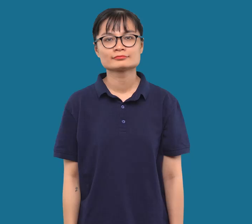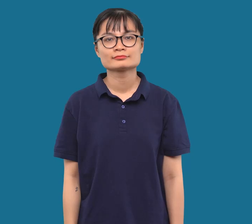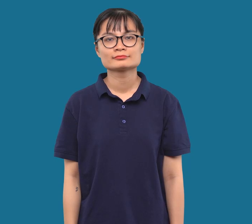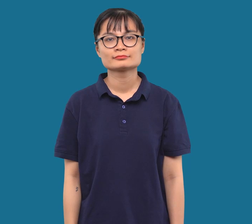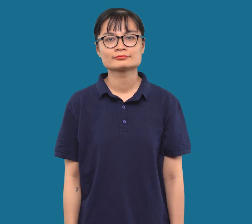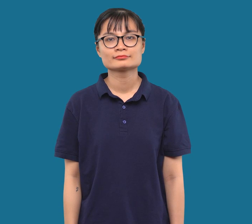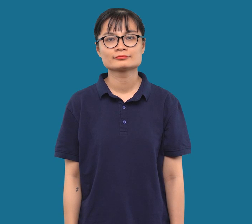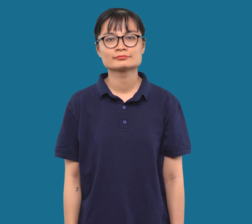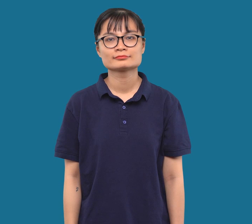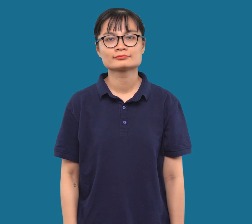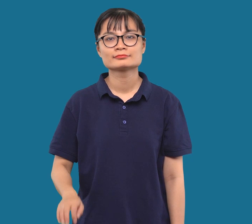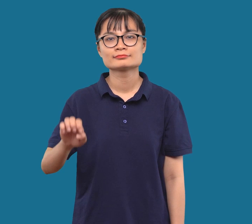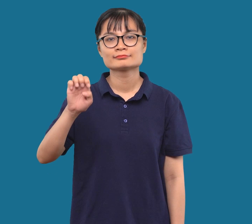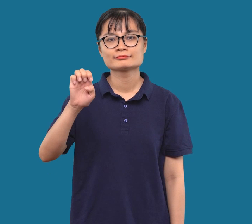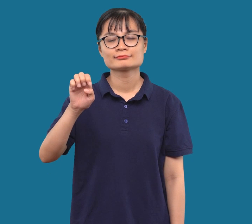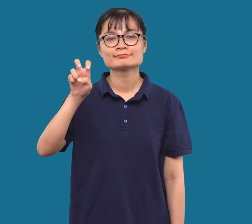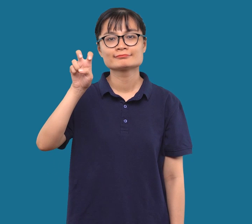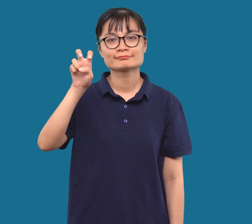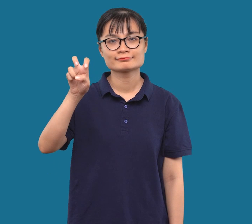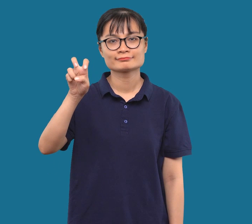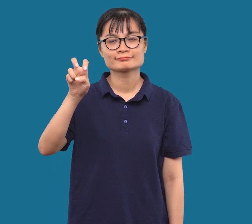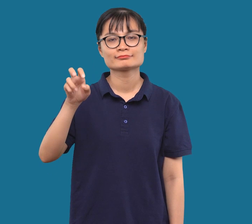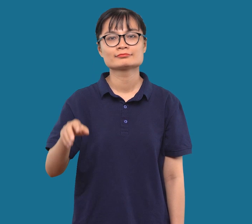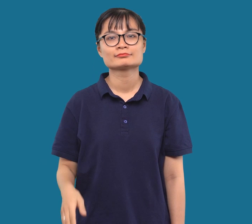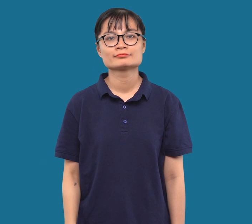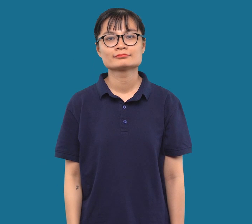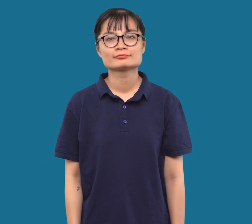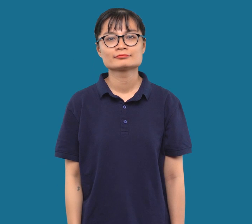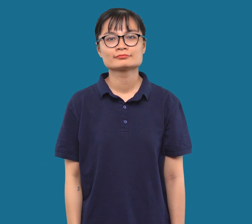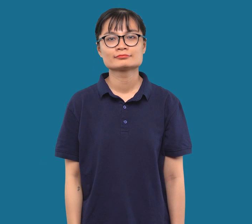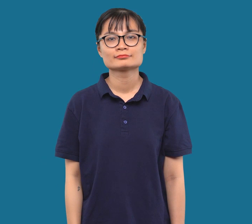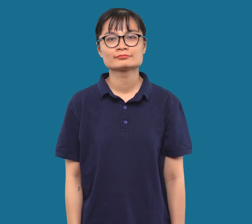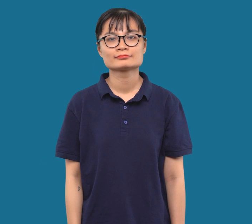ê